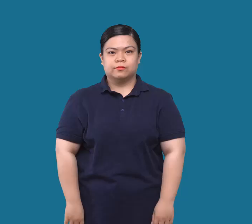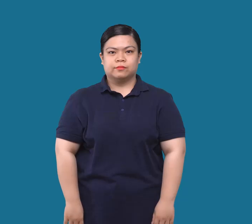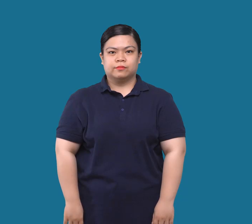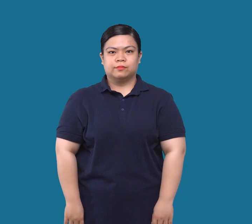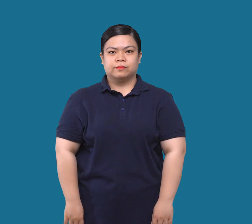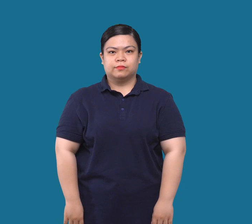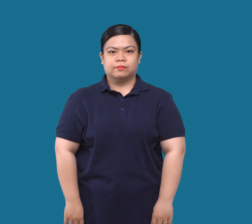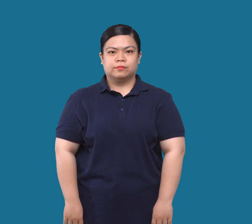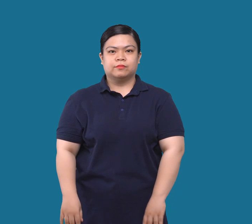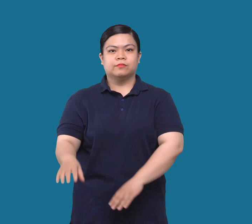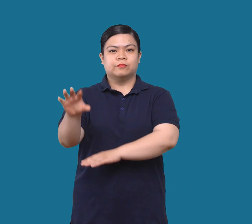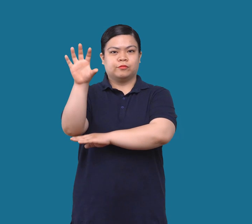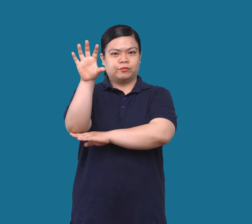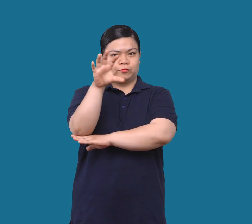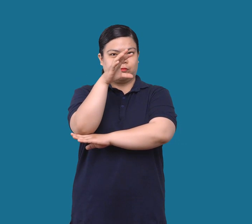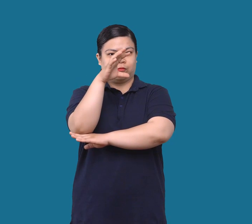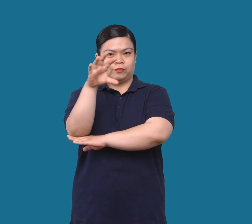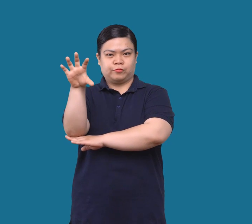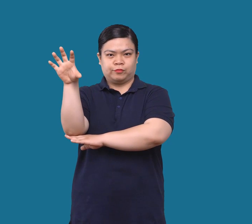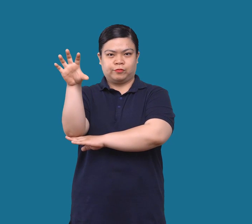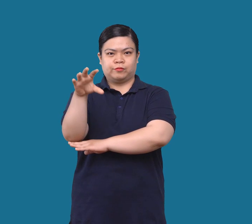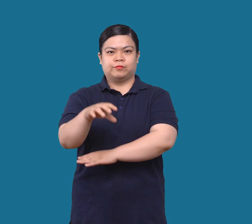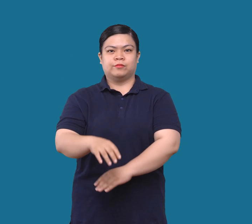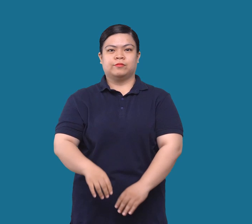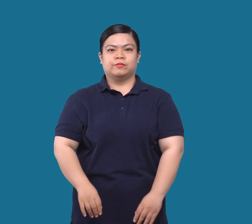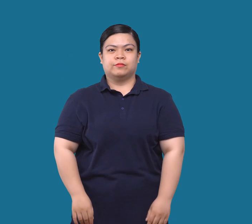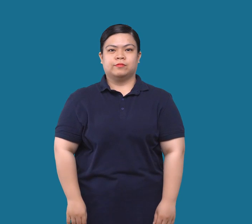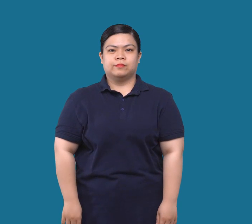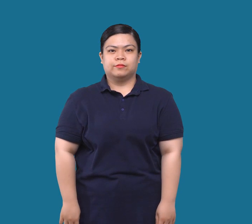quạt cây